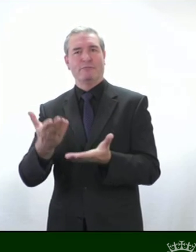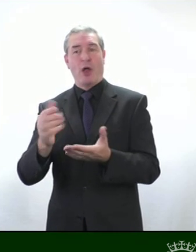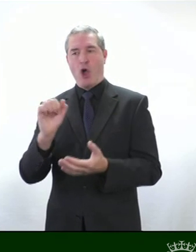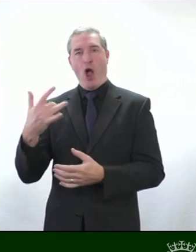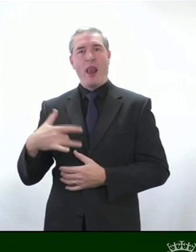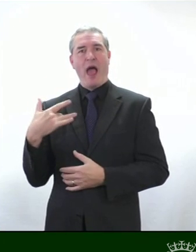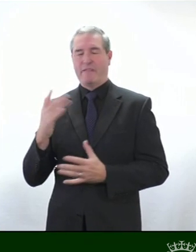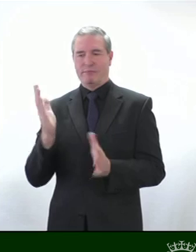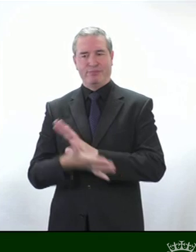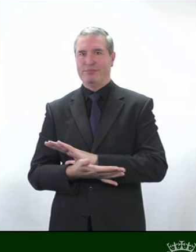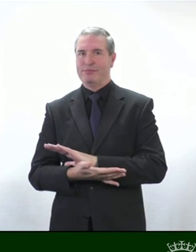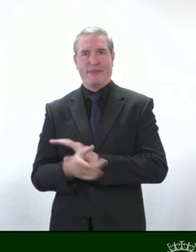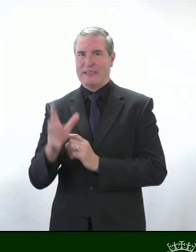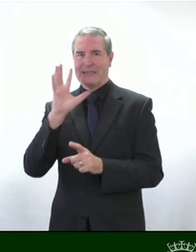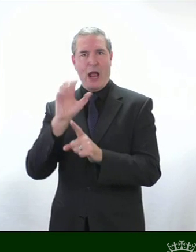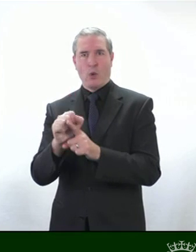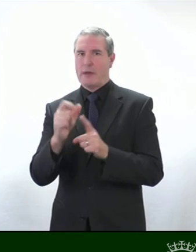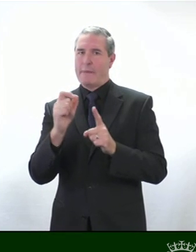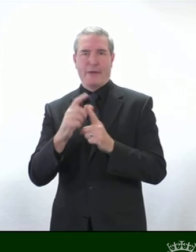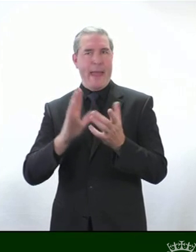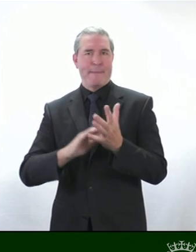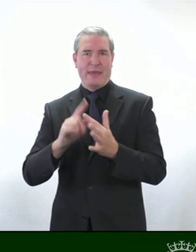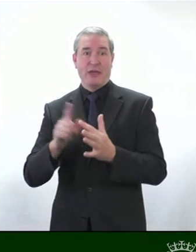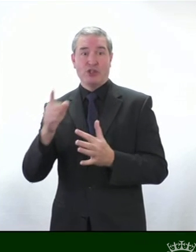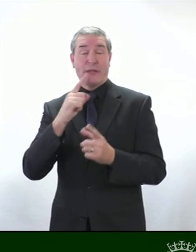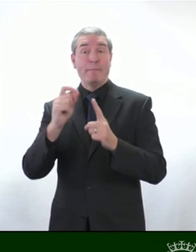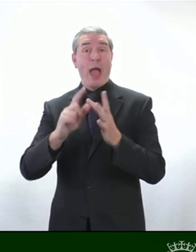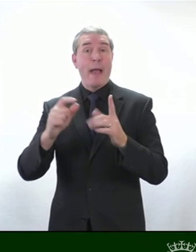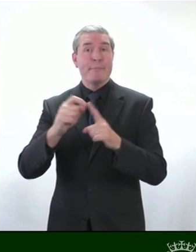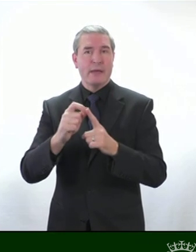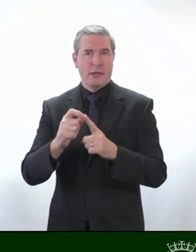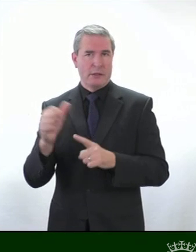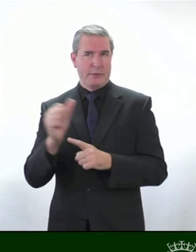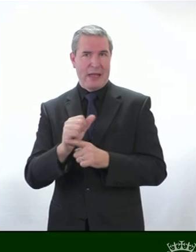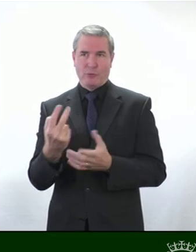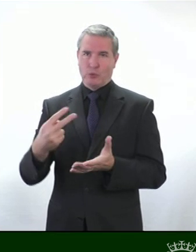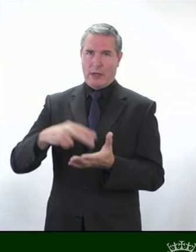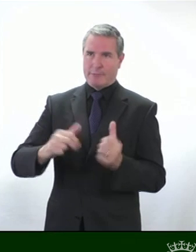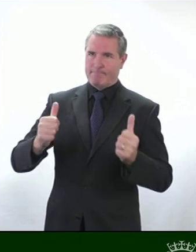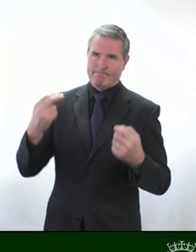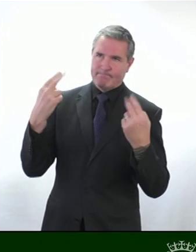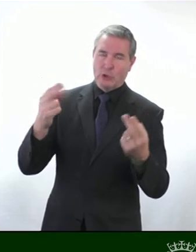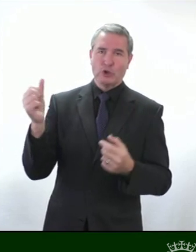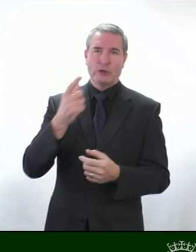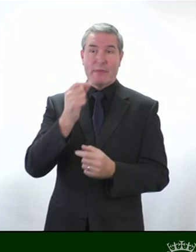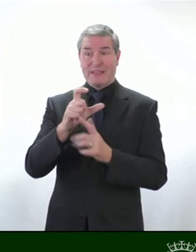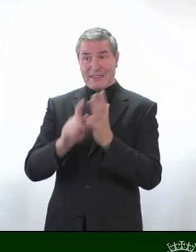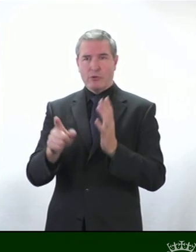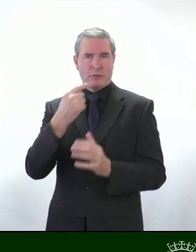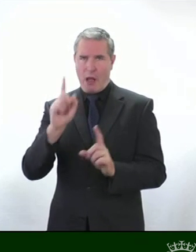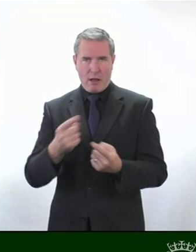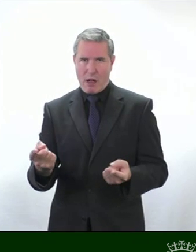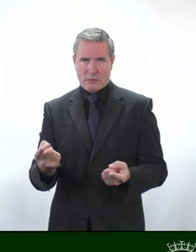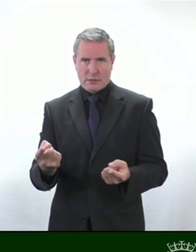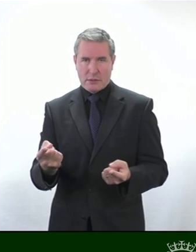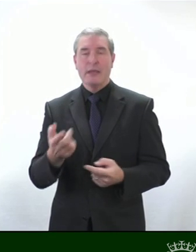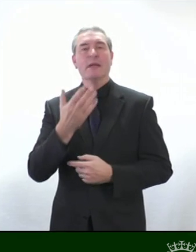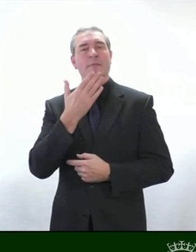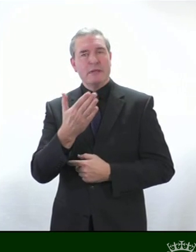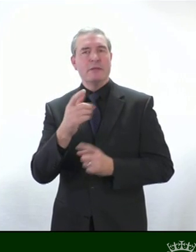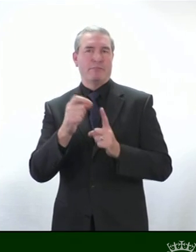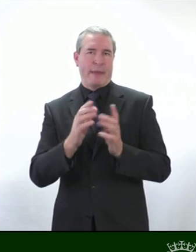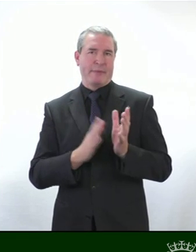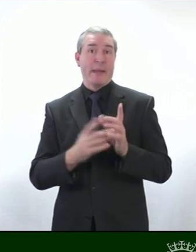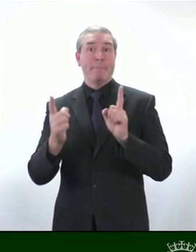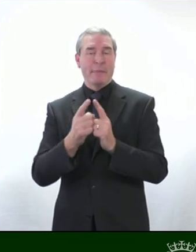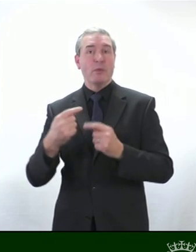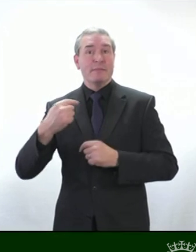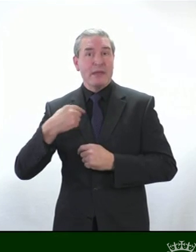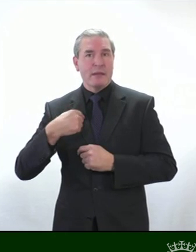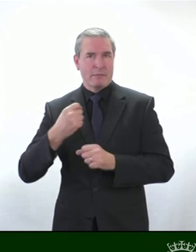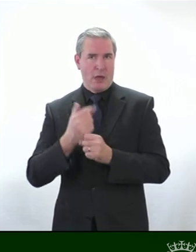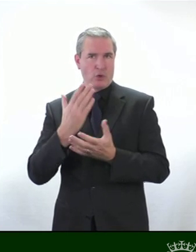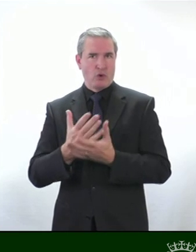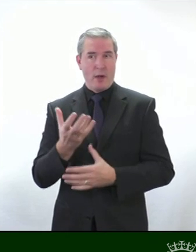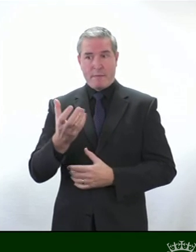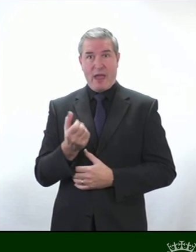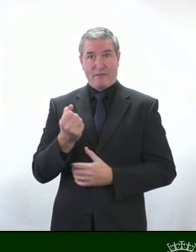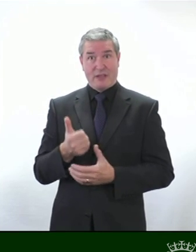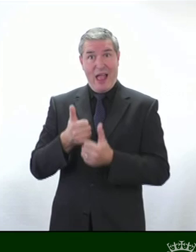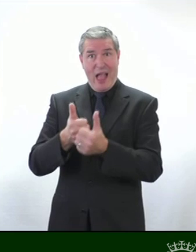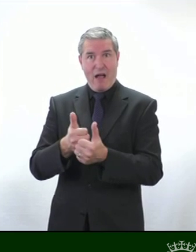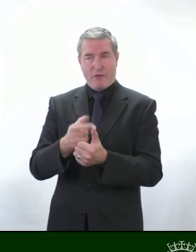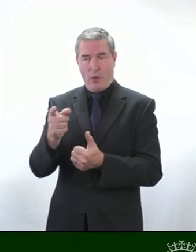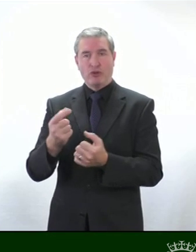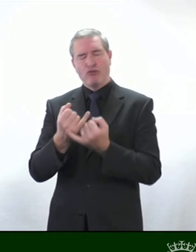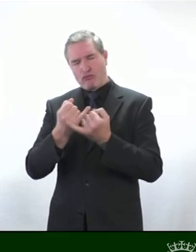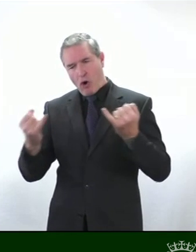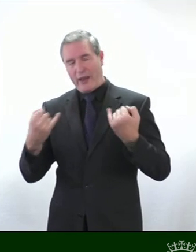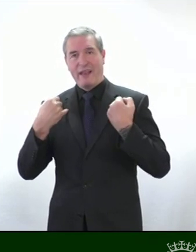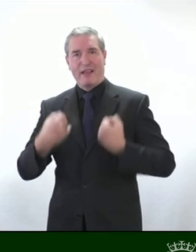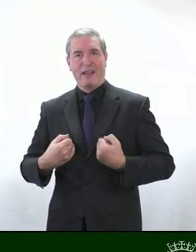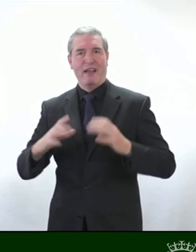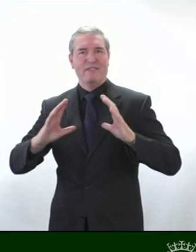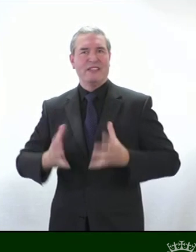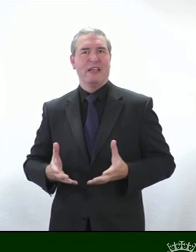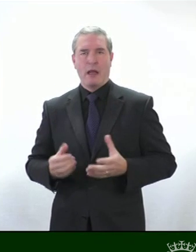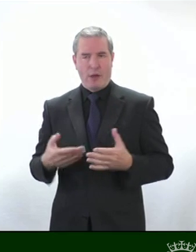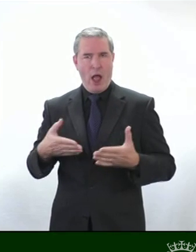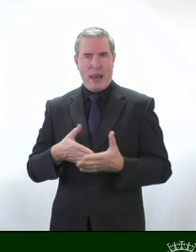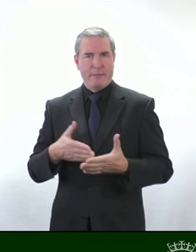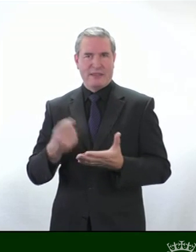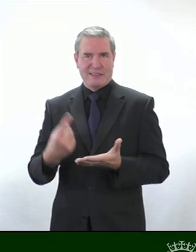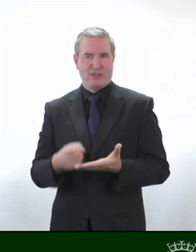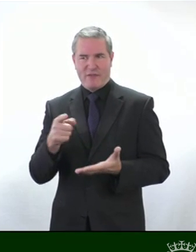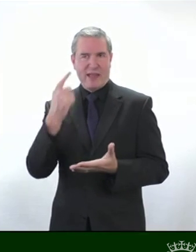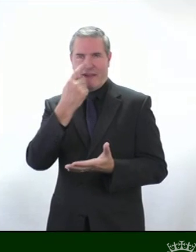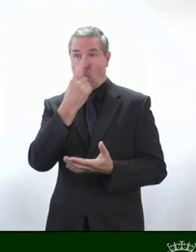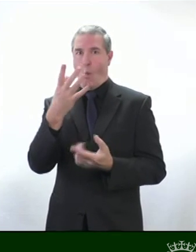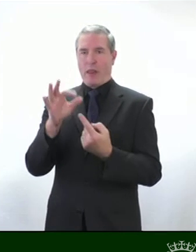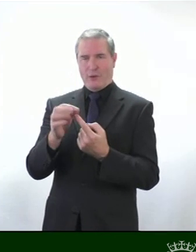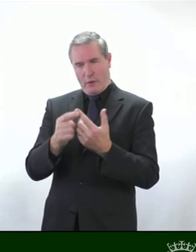Her life has been devastated by this diagnosis. She told me: “The PIP process is predicated on being able to stand up for yourself, and as a disabled person I cannot do this.” Will the Prime Minister meet me to ensure that our benefits system works for sufferers of chronic fatigue and does not limit decisions to single points of evidence?